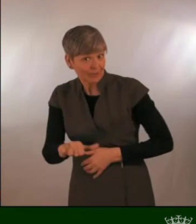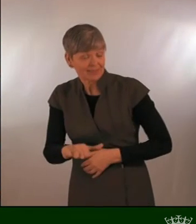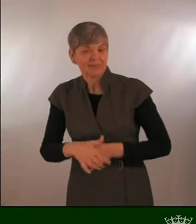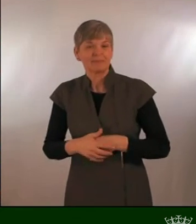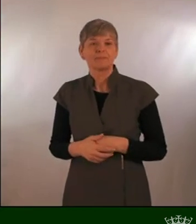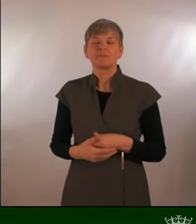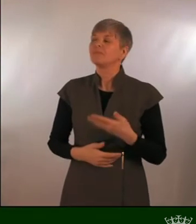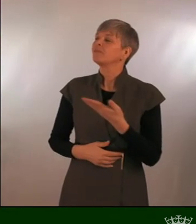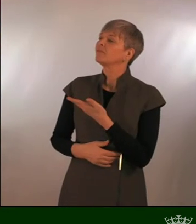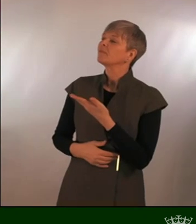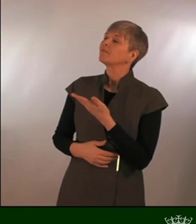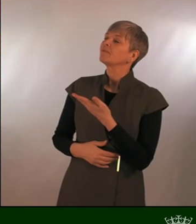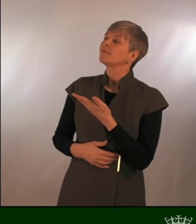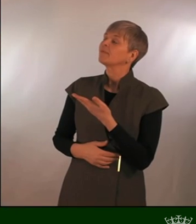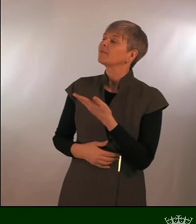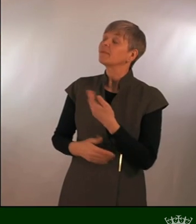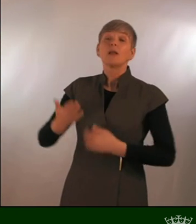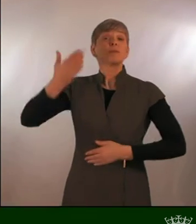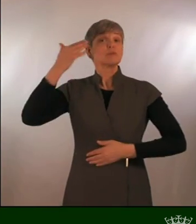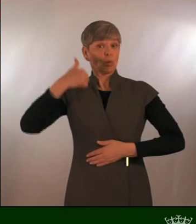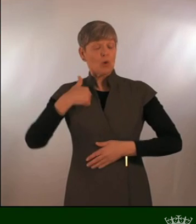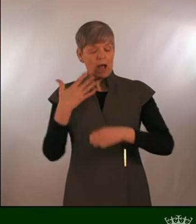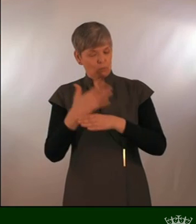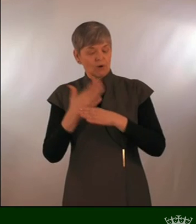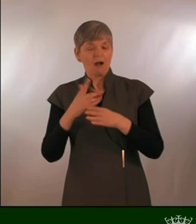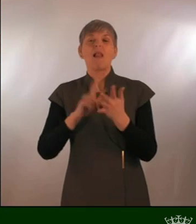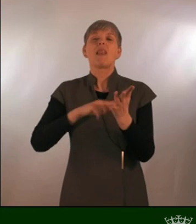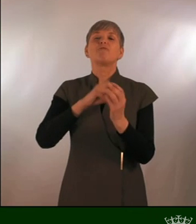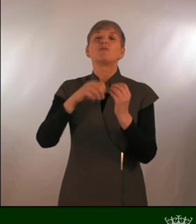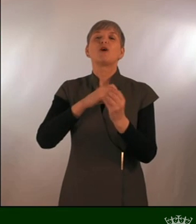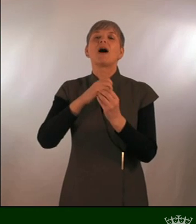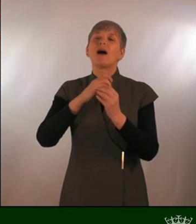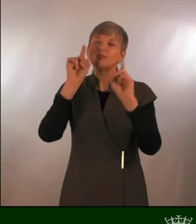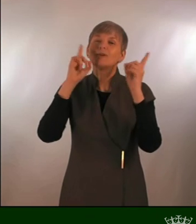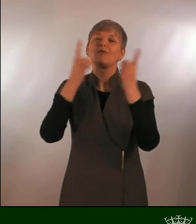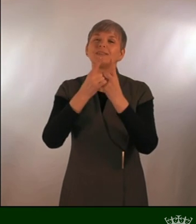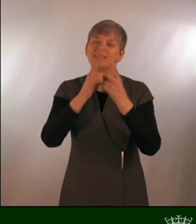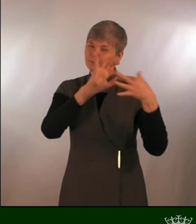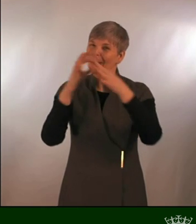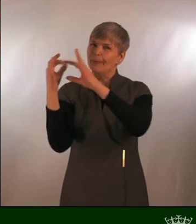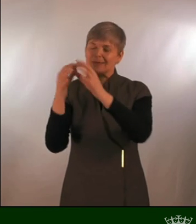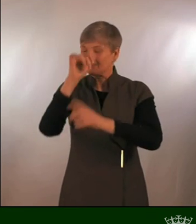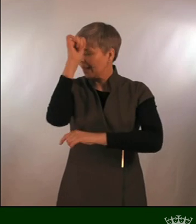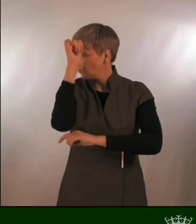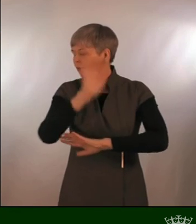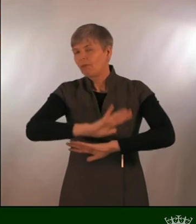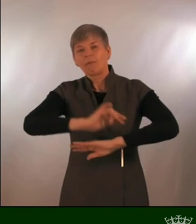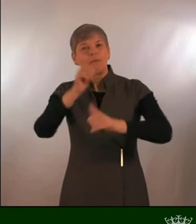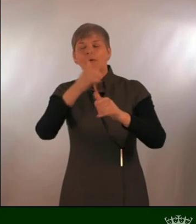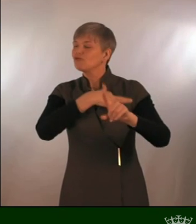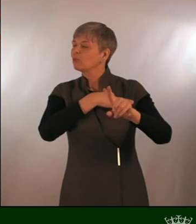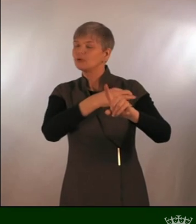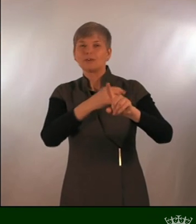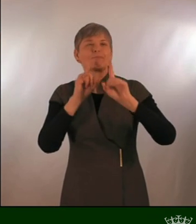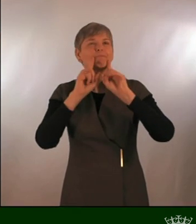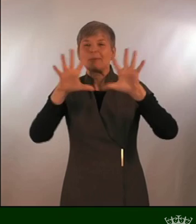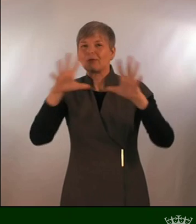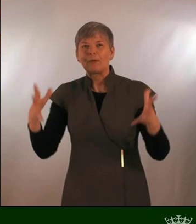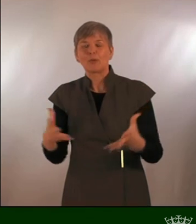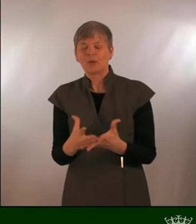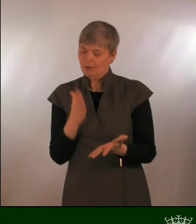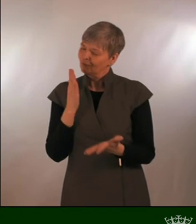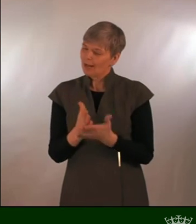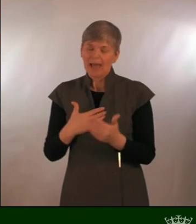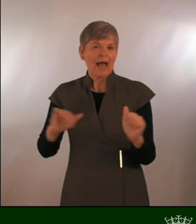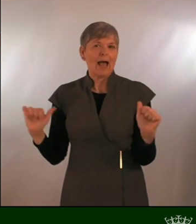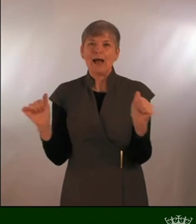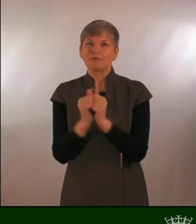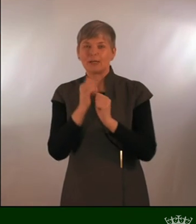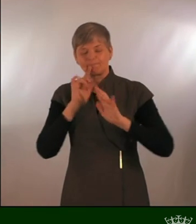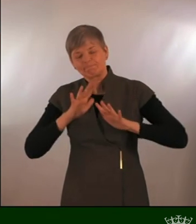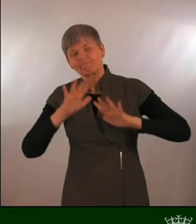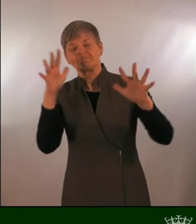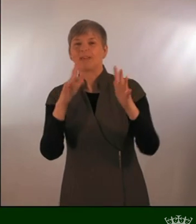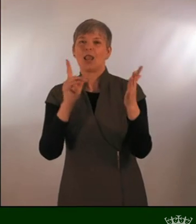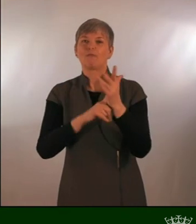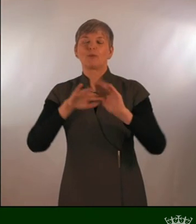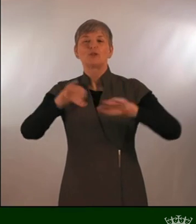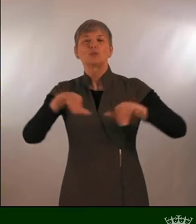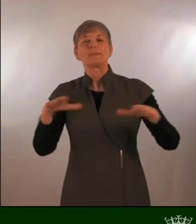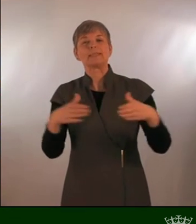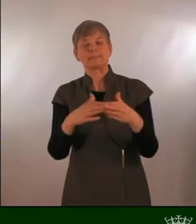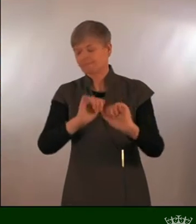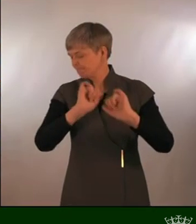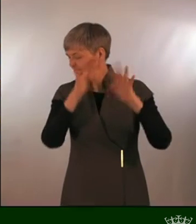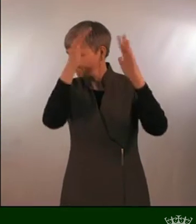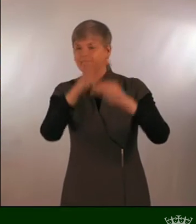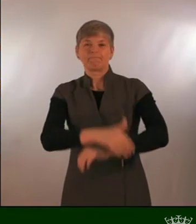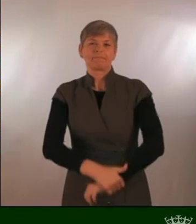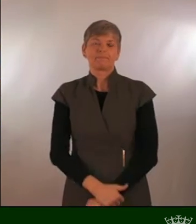Having worked with Loughborough University on the Olympics at the fantastic site in east London, I know its formidable global reputation, and I have no hesitation in congratulating Loughborough swimming team on my honourable Friend’s behalf.